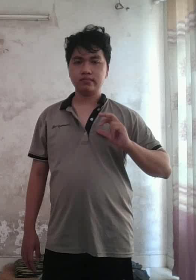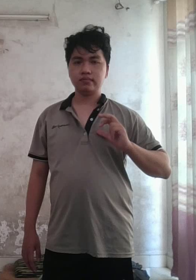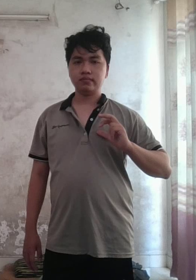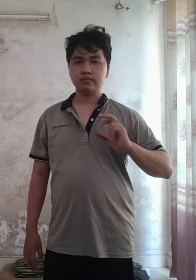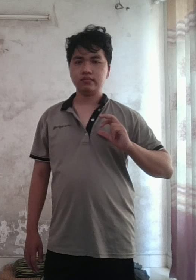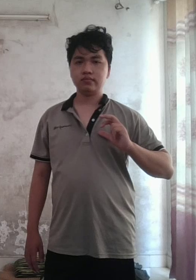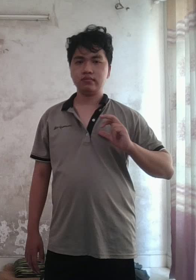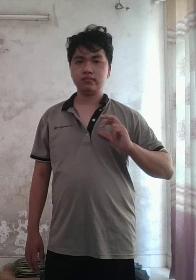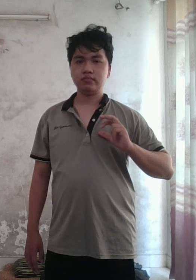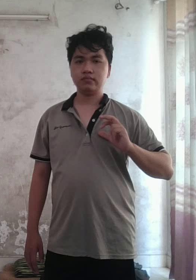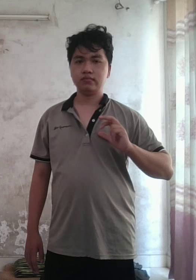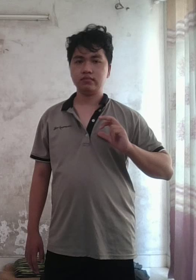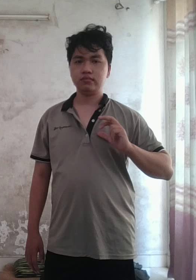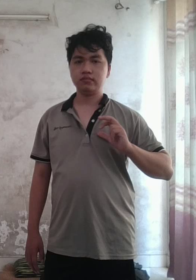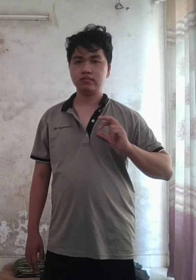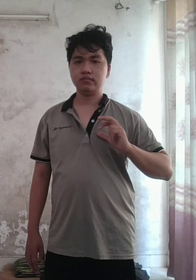giau co